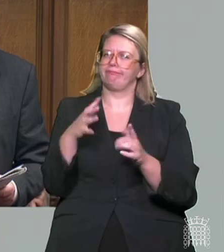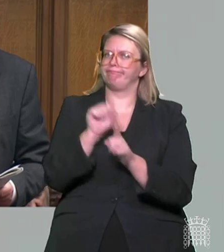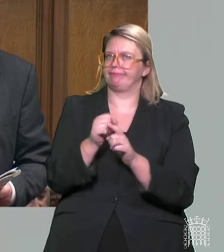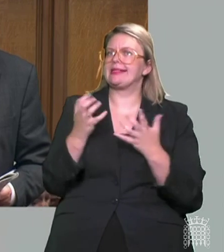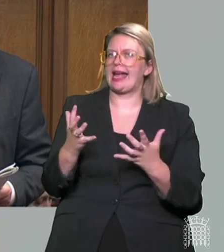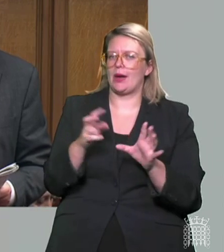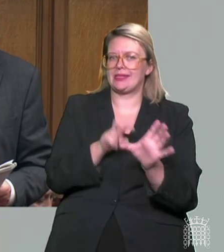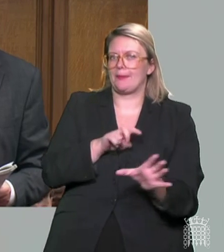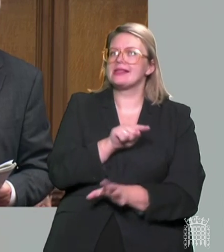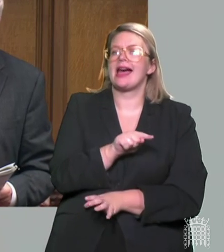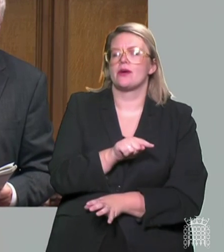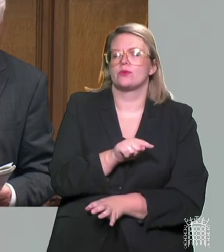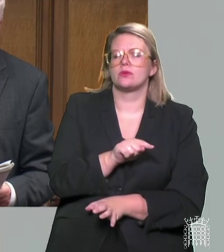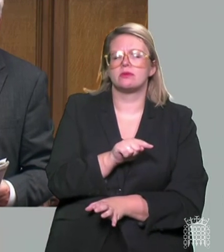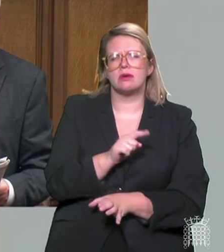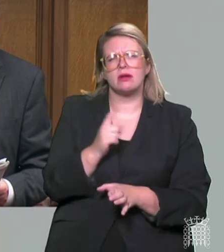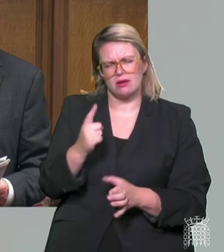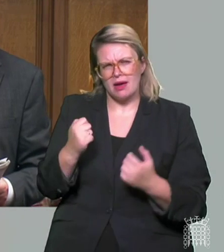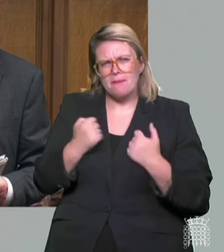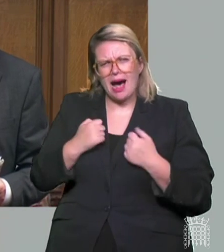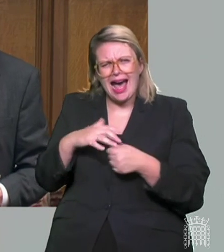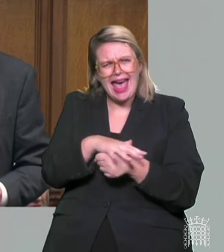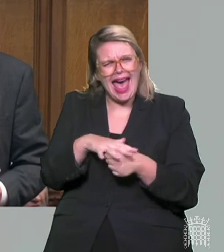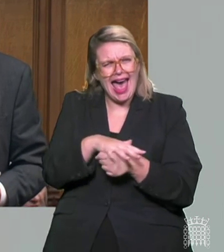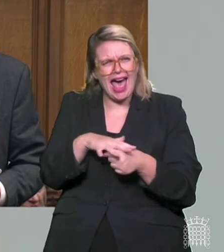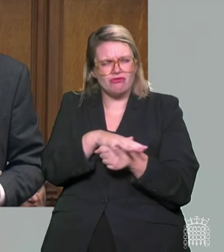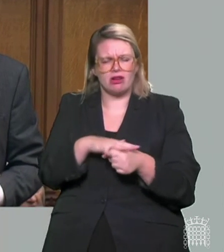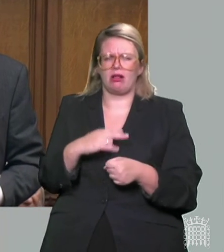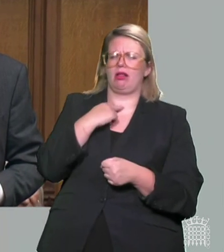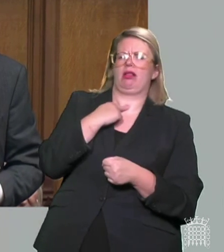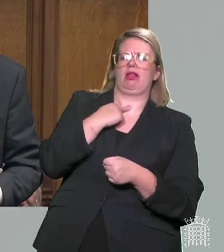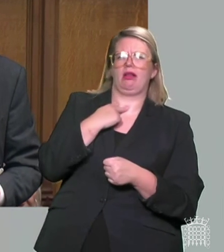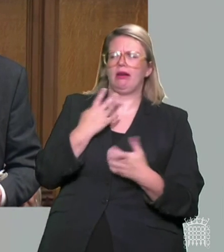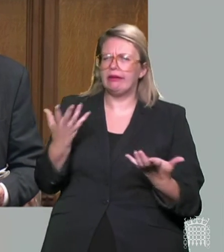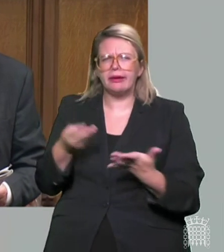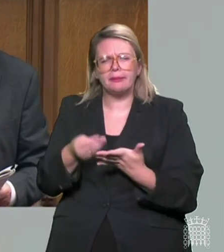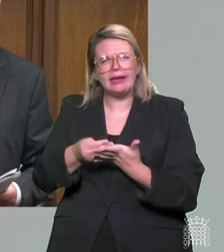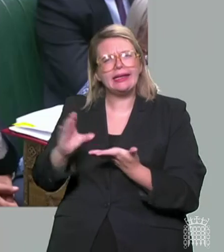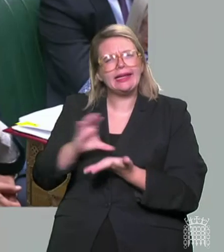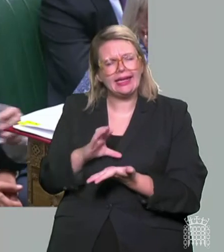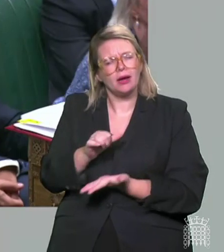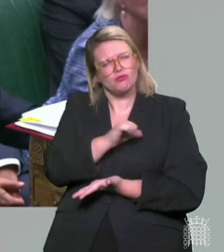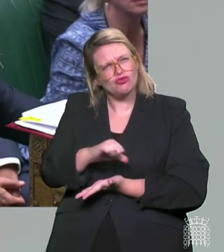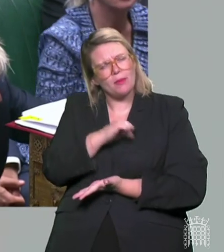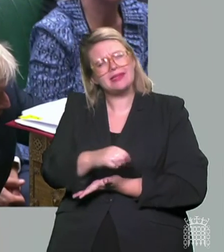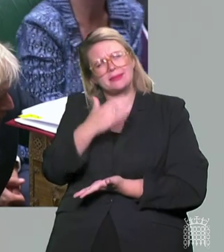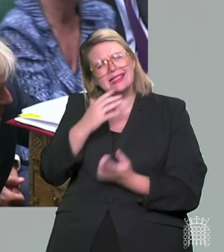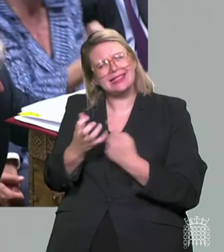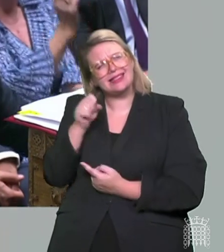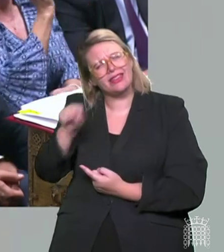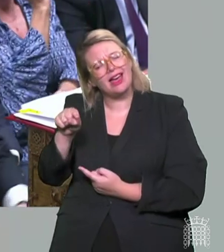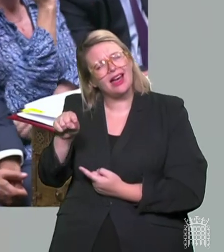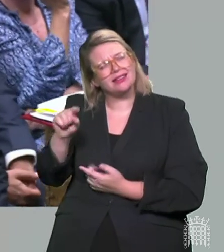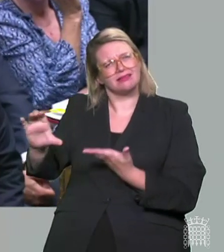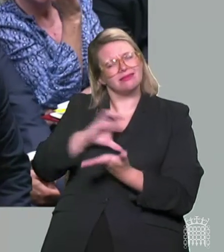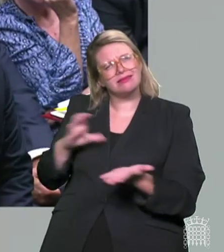Chancellor have sadly now been much exposed, and I am telling you, Prime Minister, that the betrayal of my constituents cannot be another broken promise by this Government.